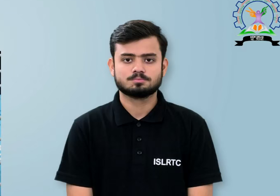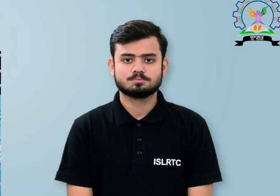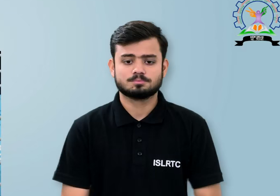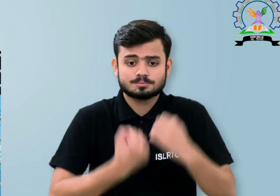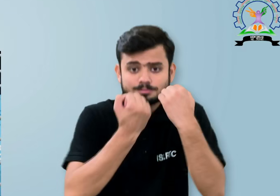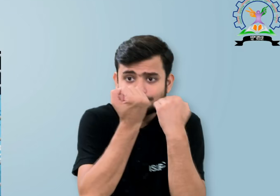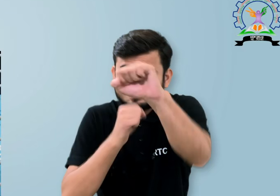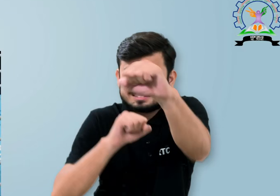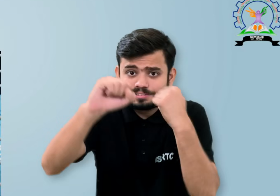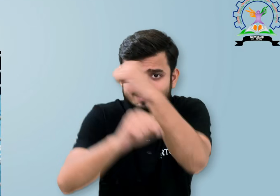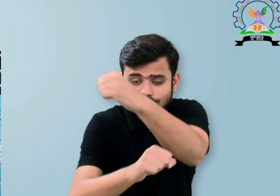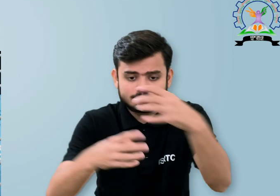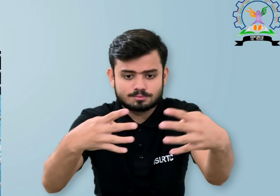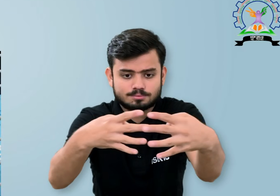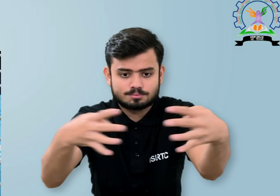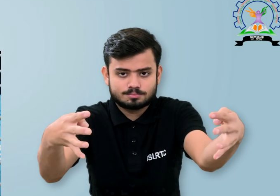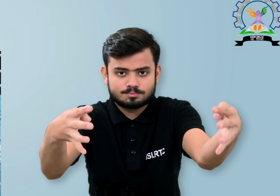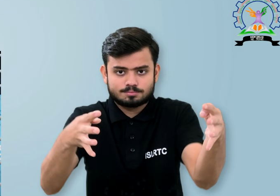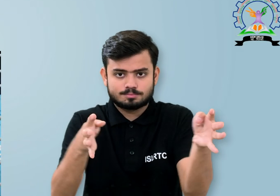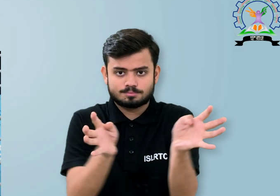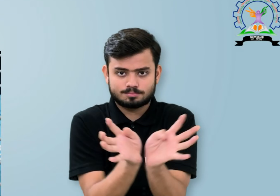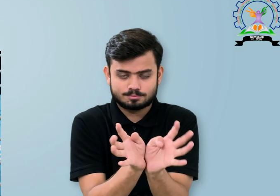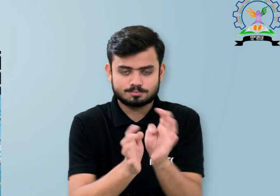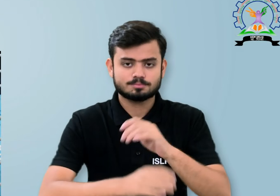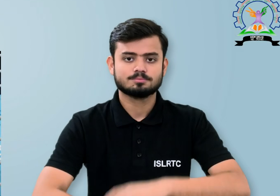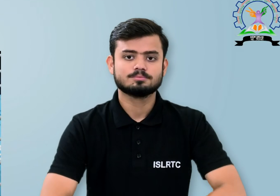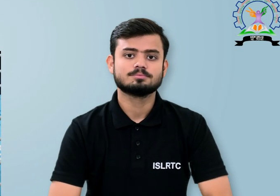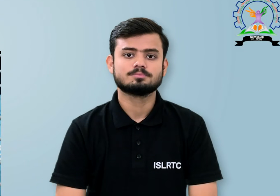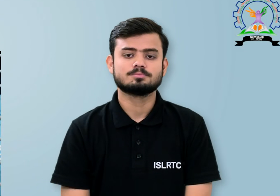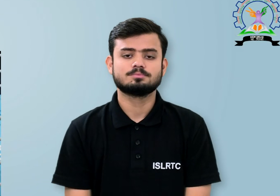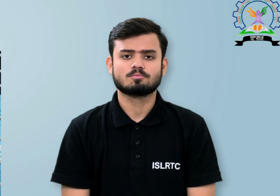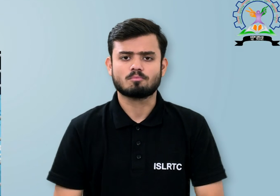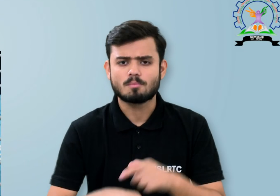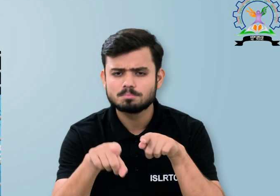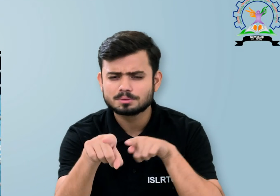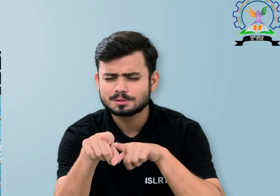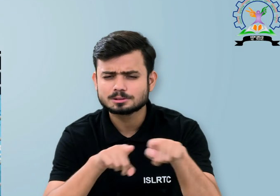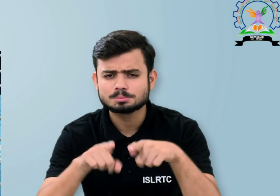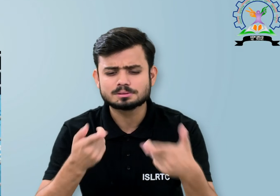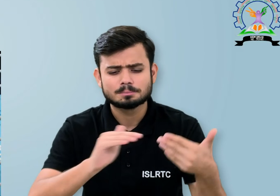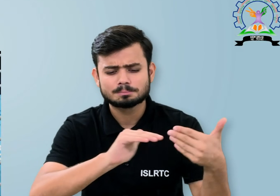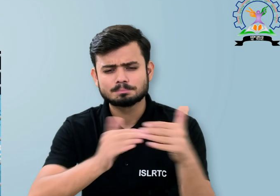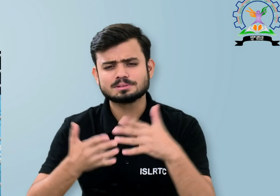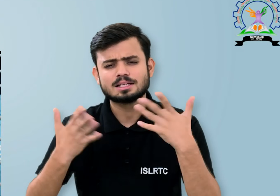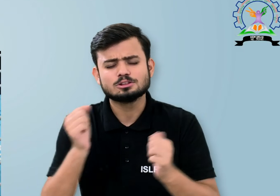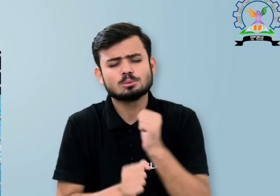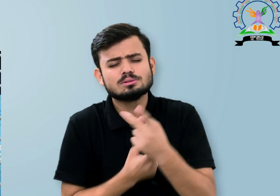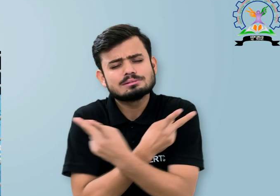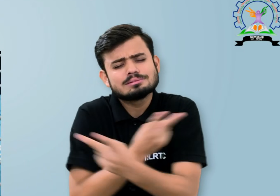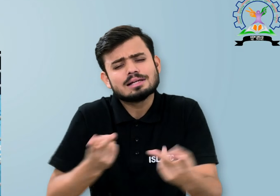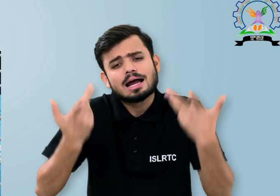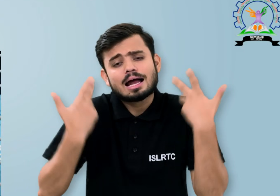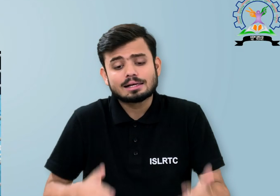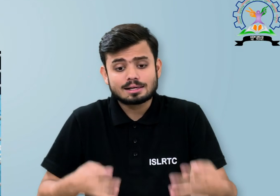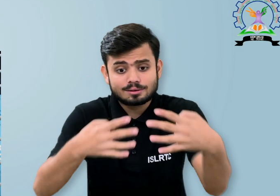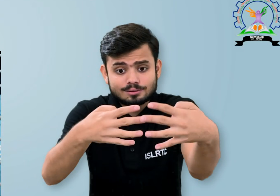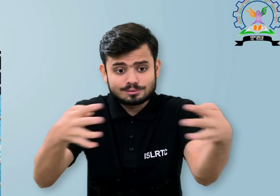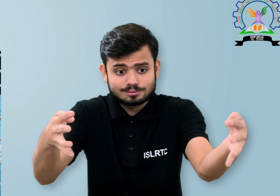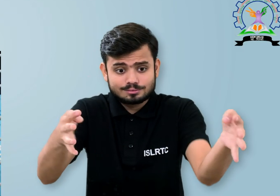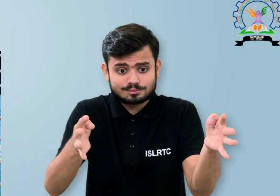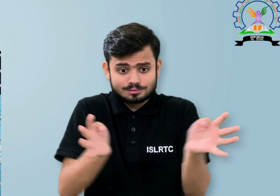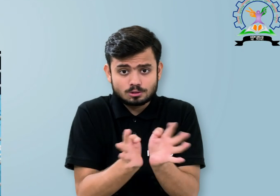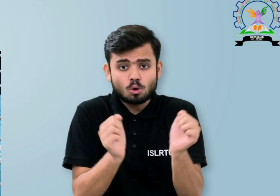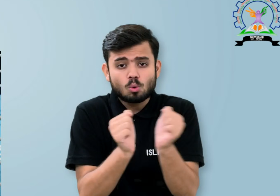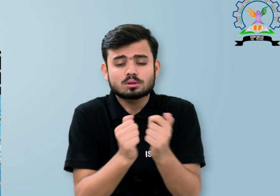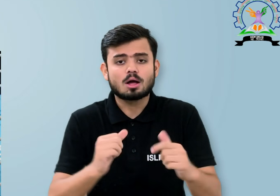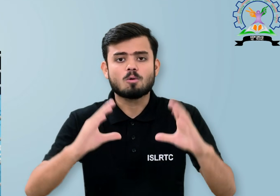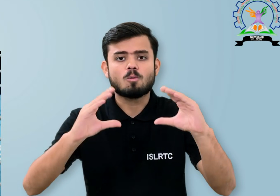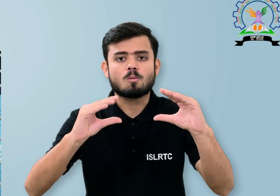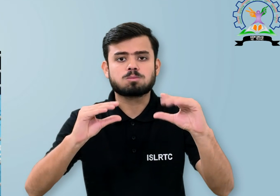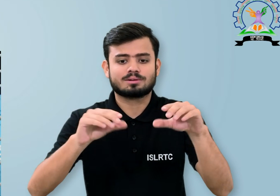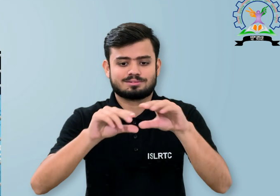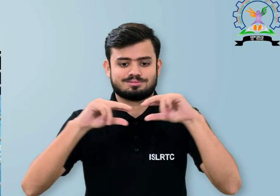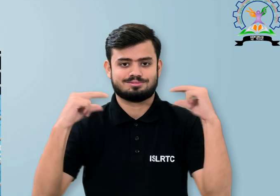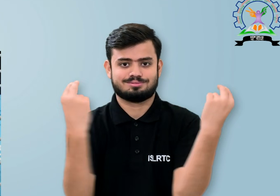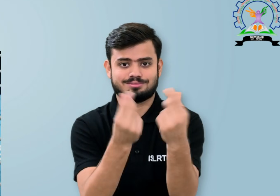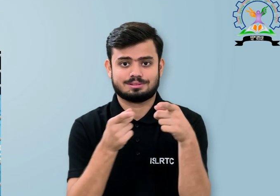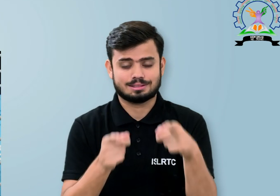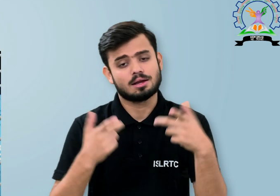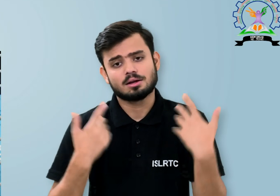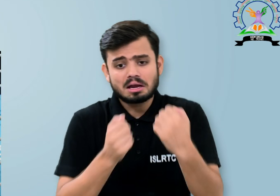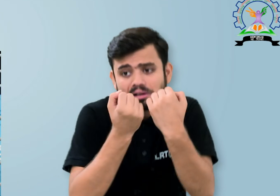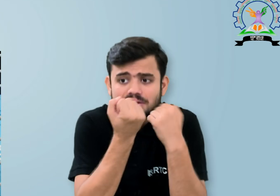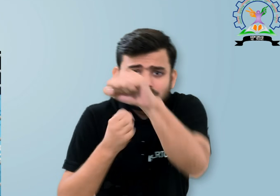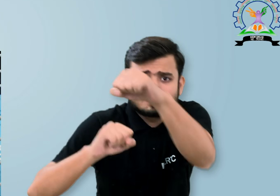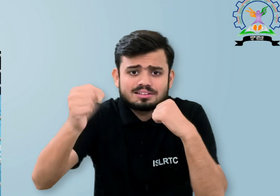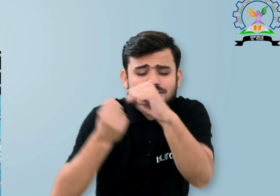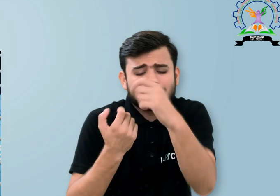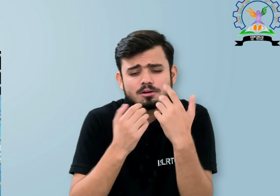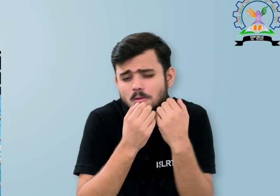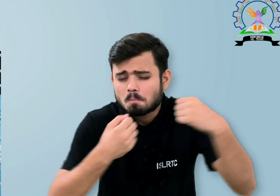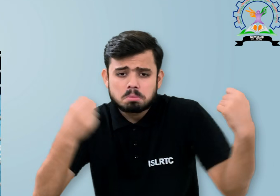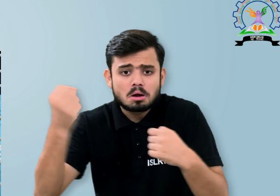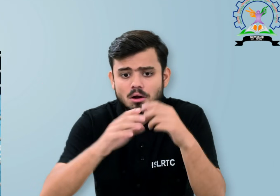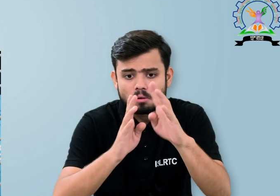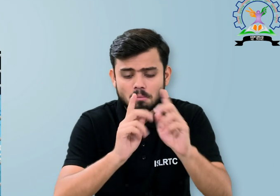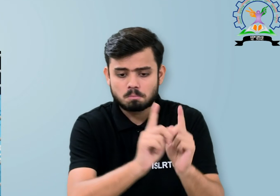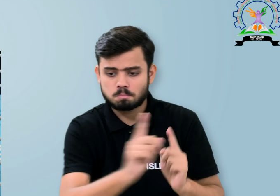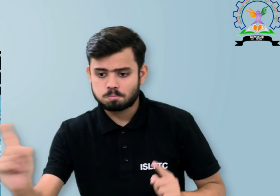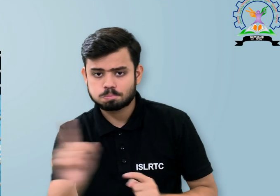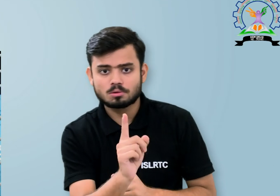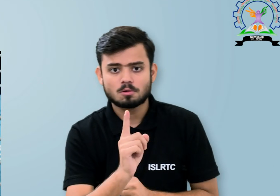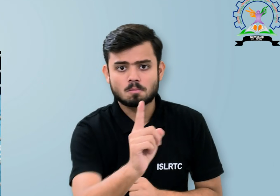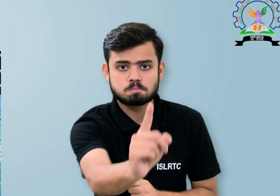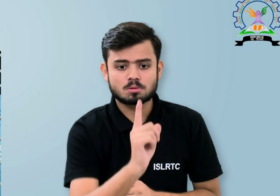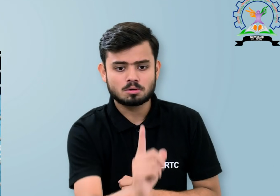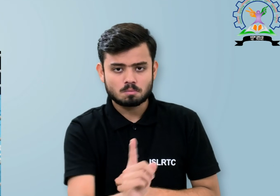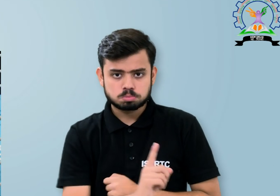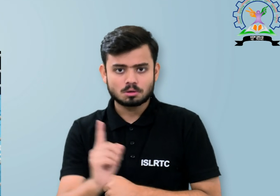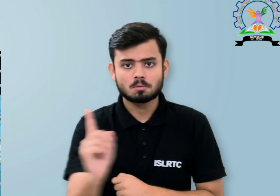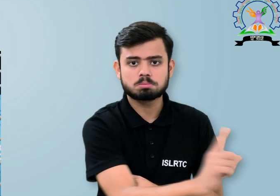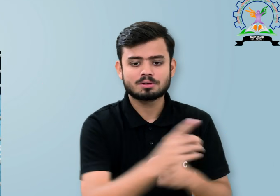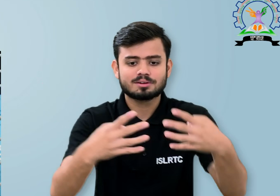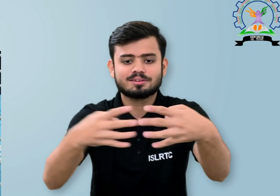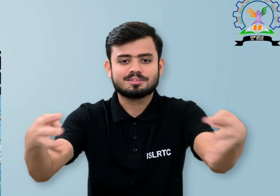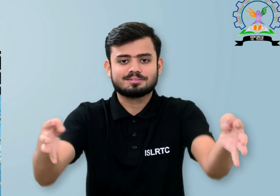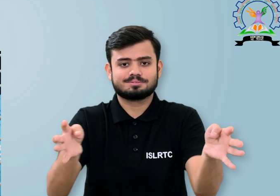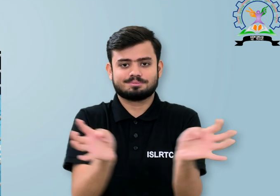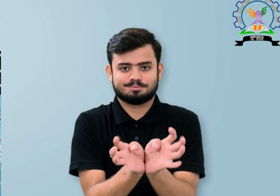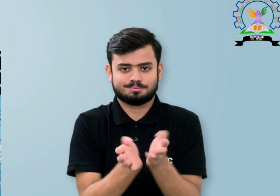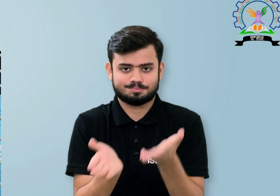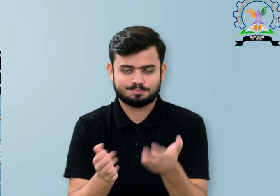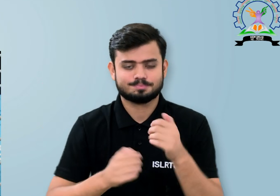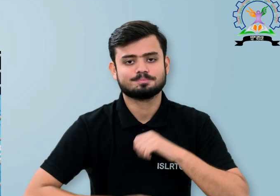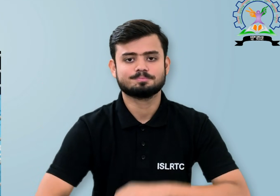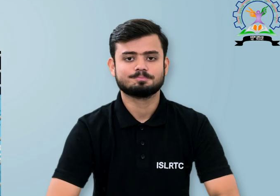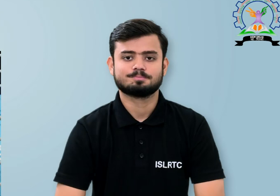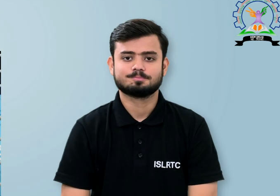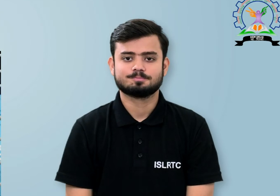Boxing Ring A boxing ring, often referred to simply as a ring or the squared circle, is the space in which a boxing match occurs.